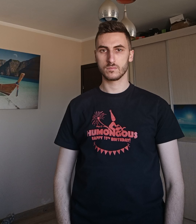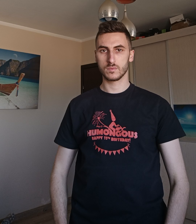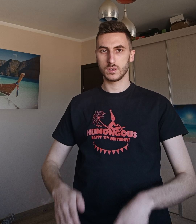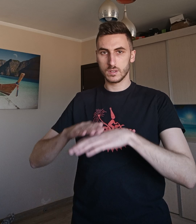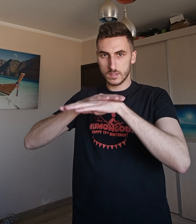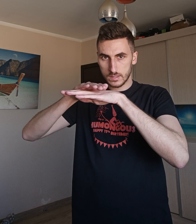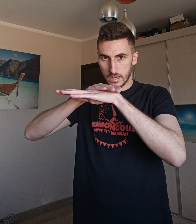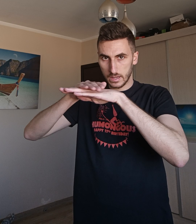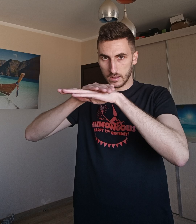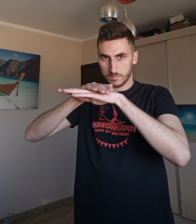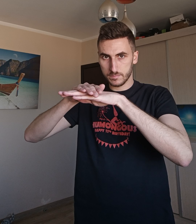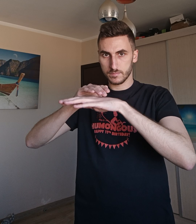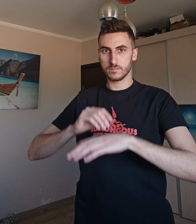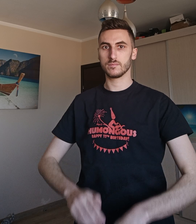סליחה